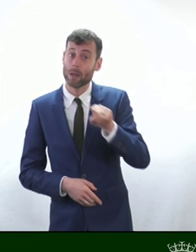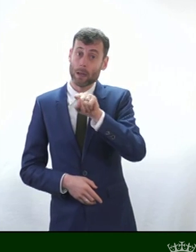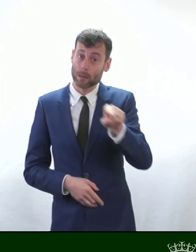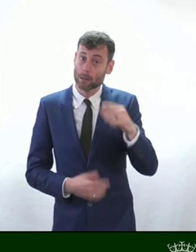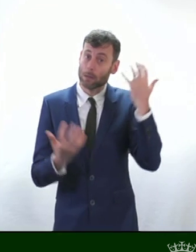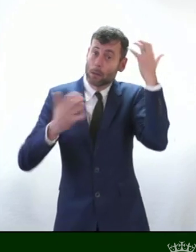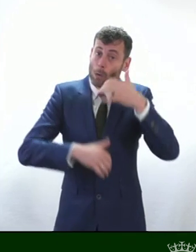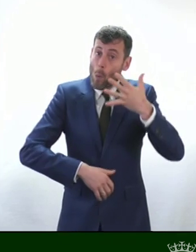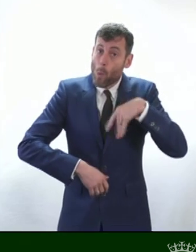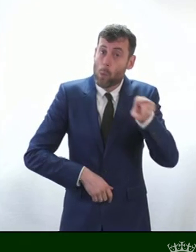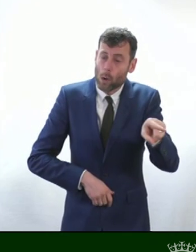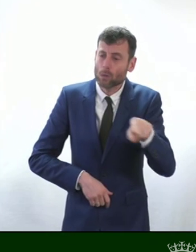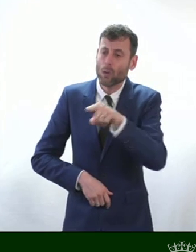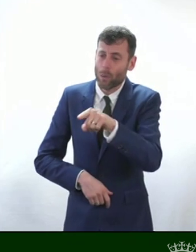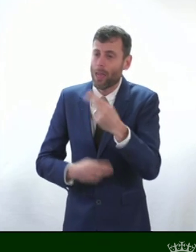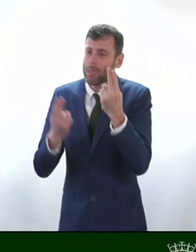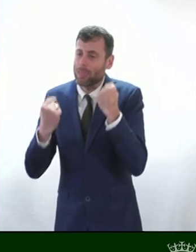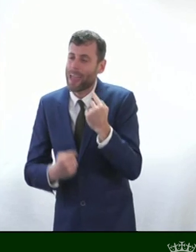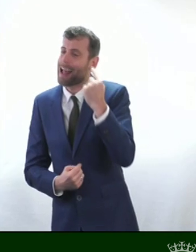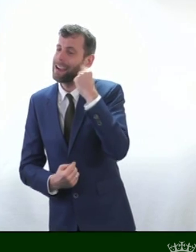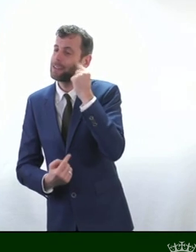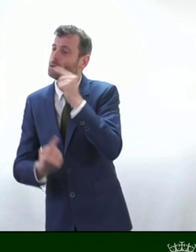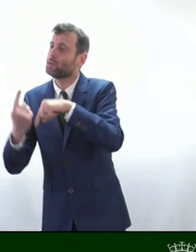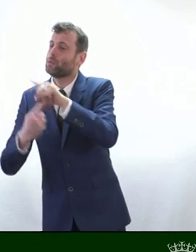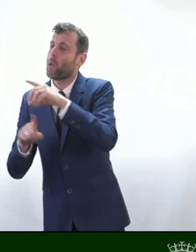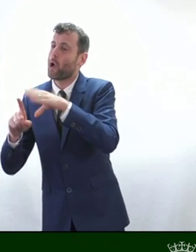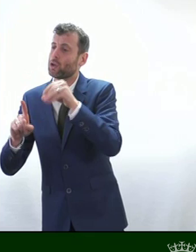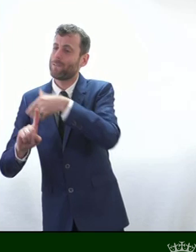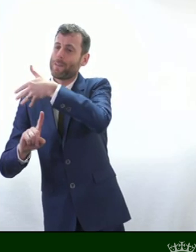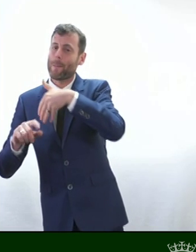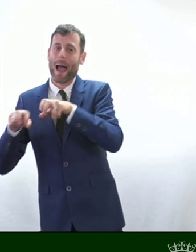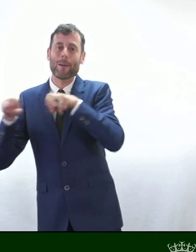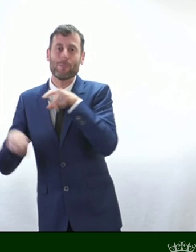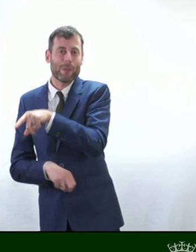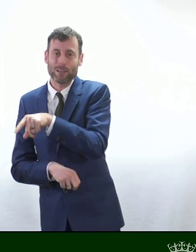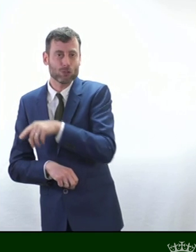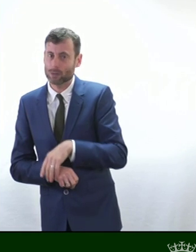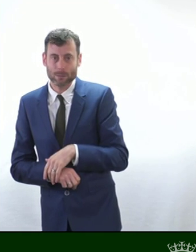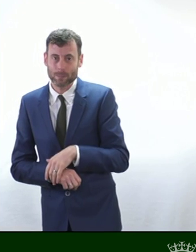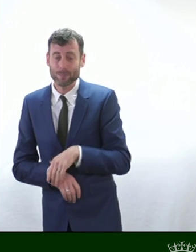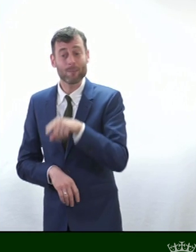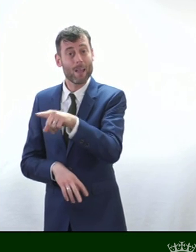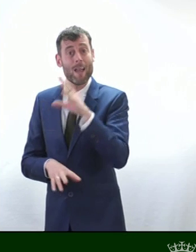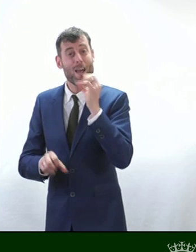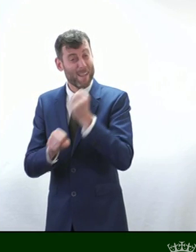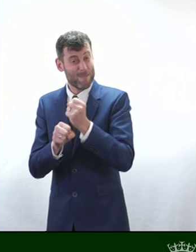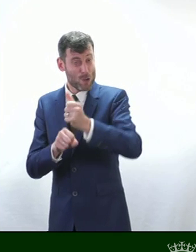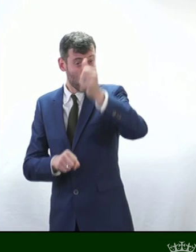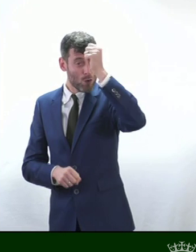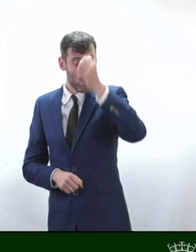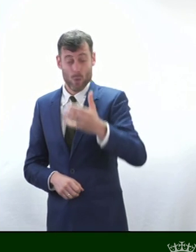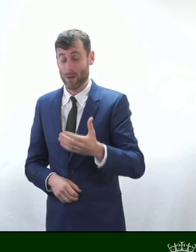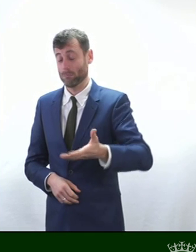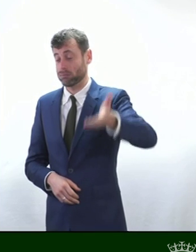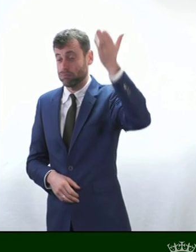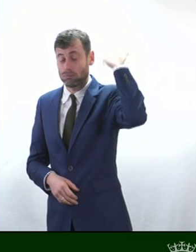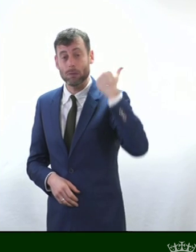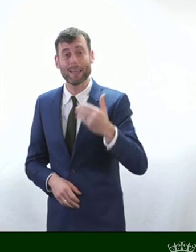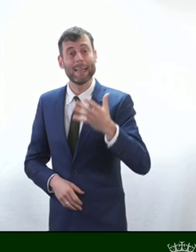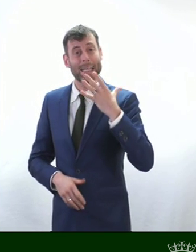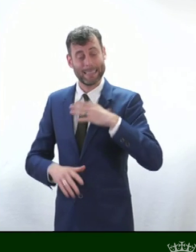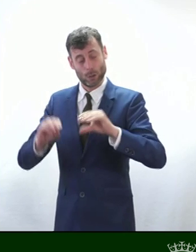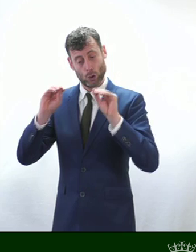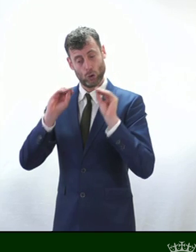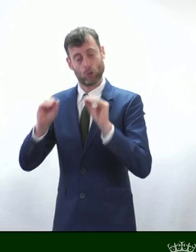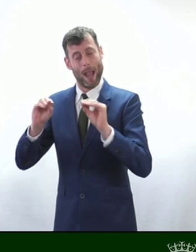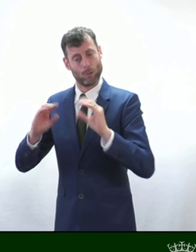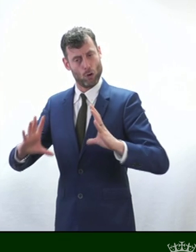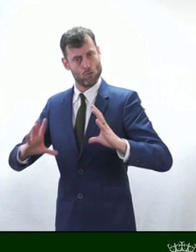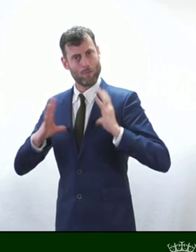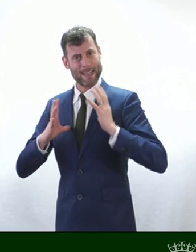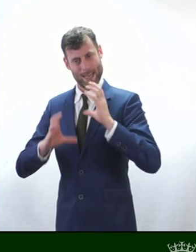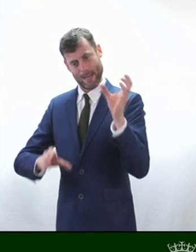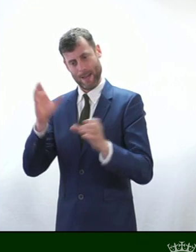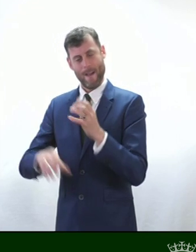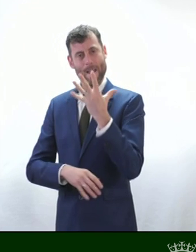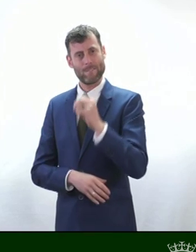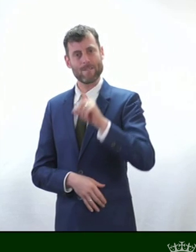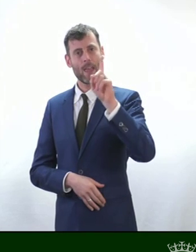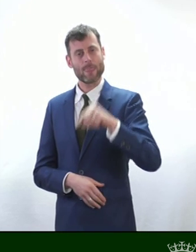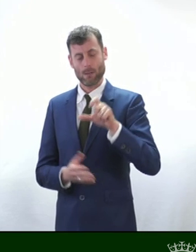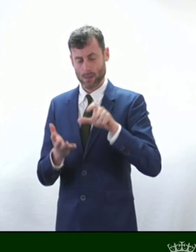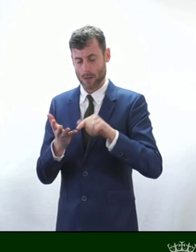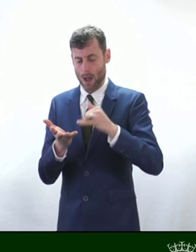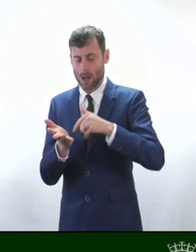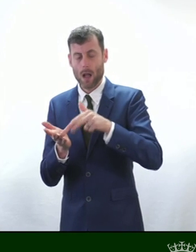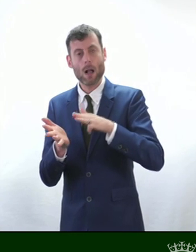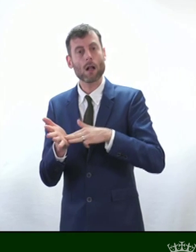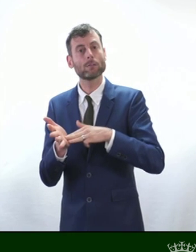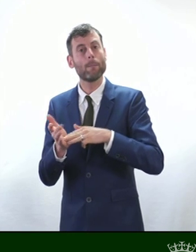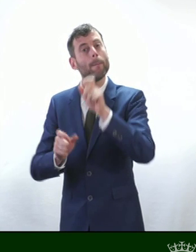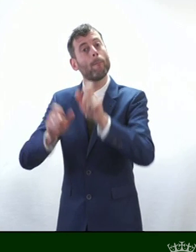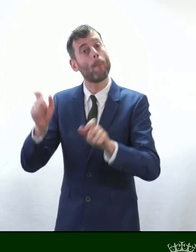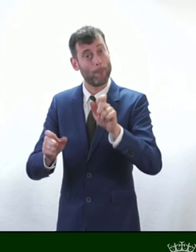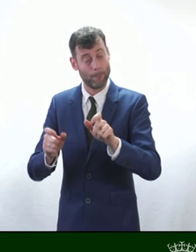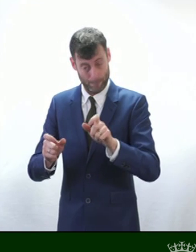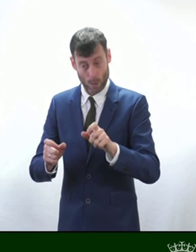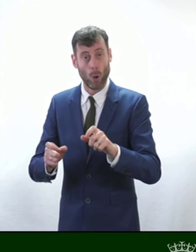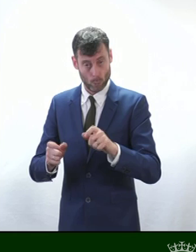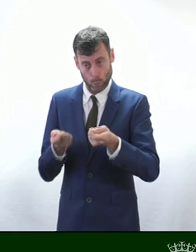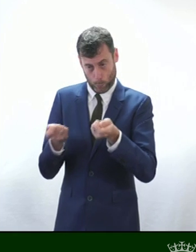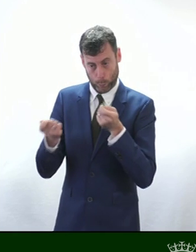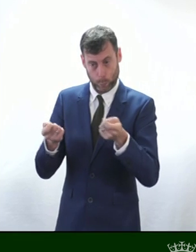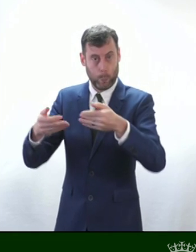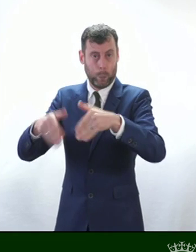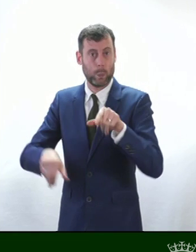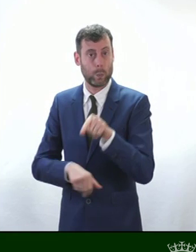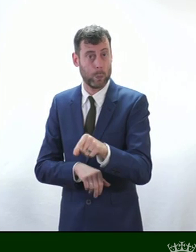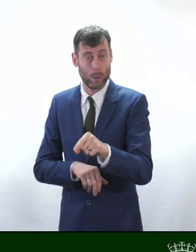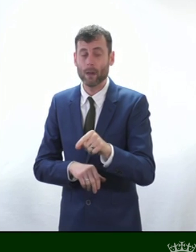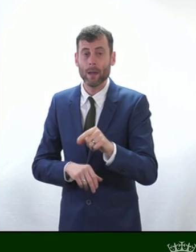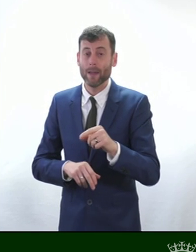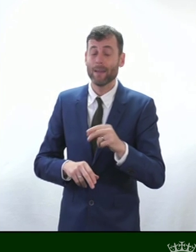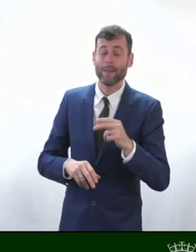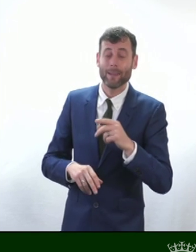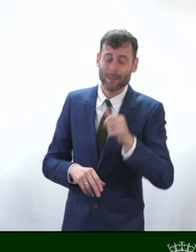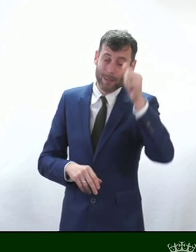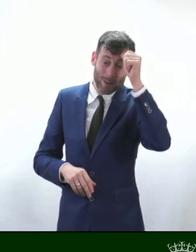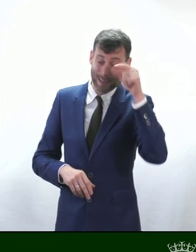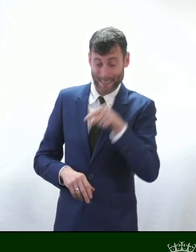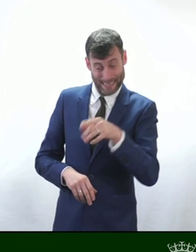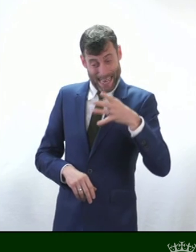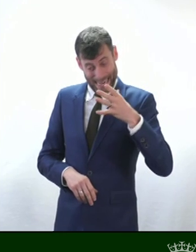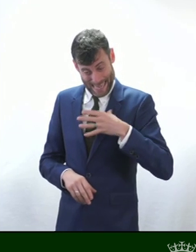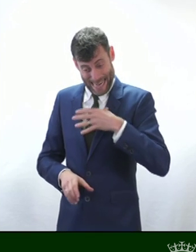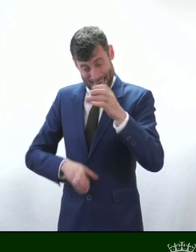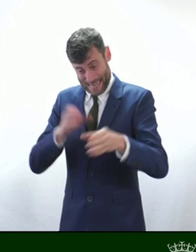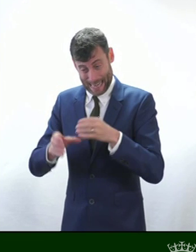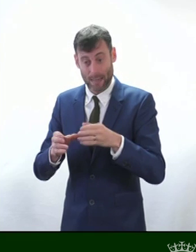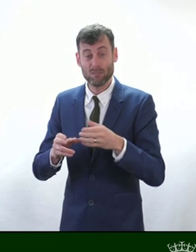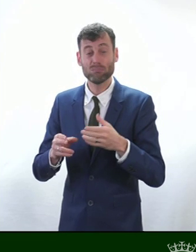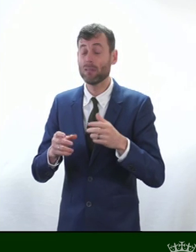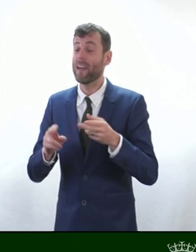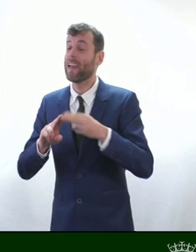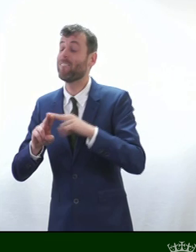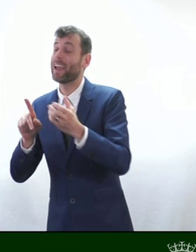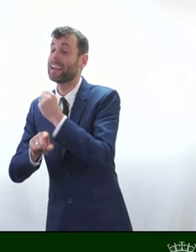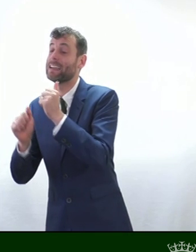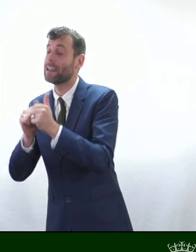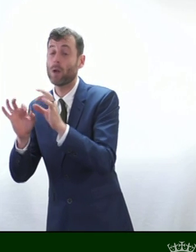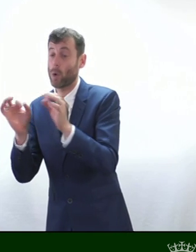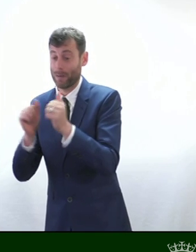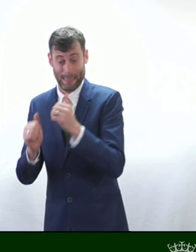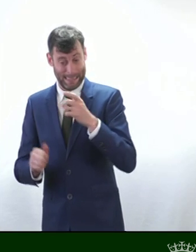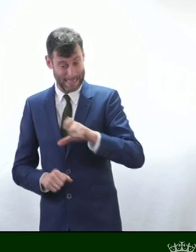On the question of preparation, the Government knew months ago that they needed 50,000 customs agents trained and ready to go from 1 January—deal or no deal—so can the Prime Minister tell the House how many of the 50,000 agents will be in place on 1 January?